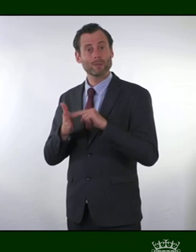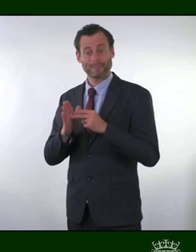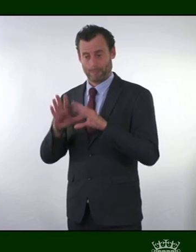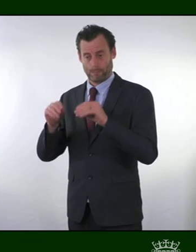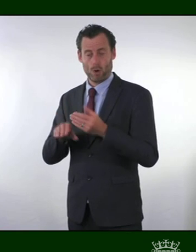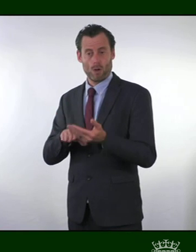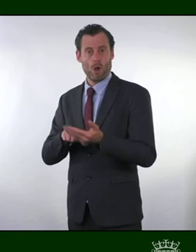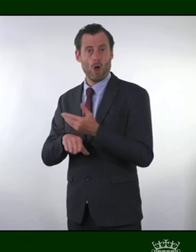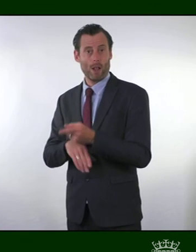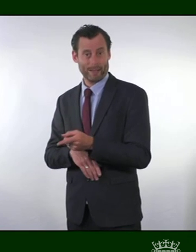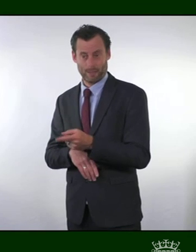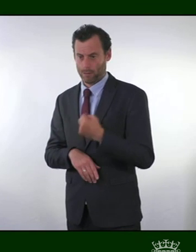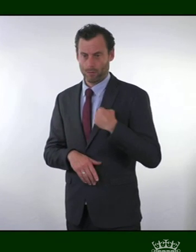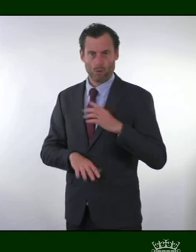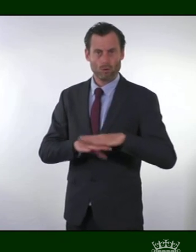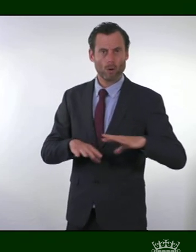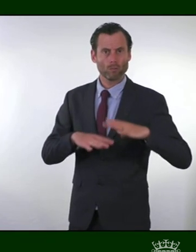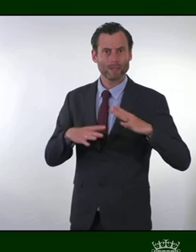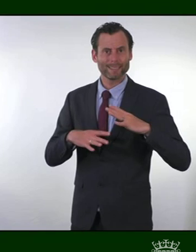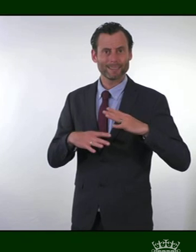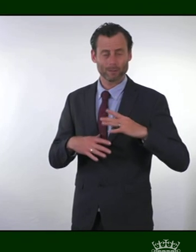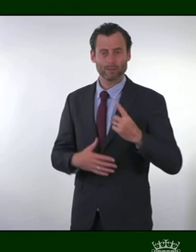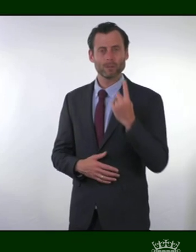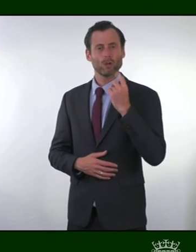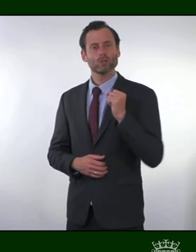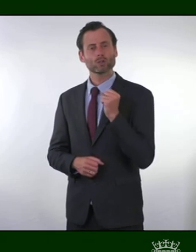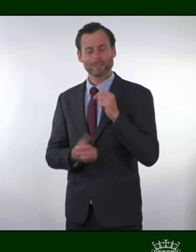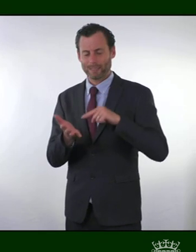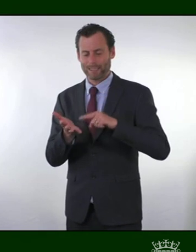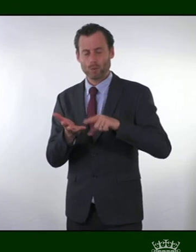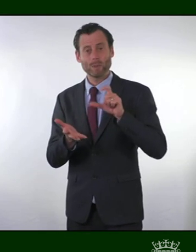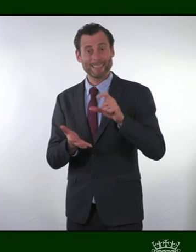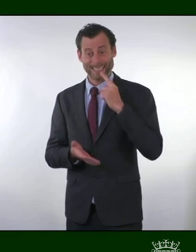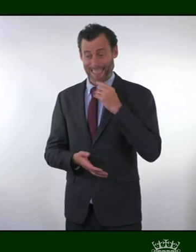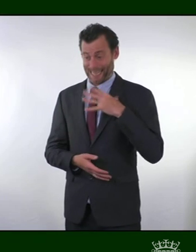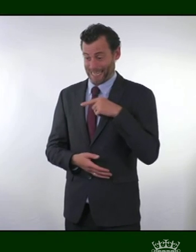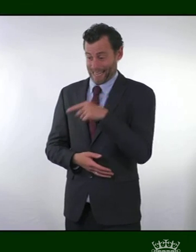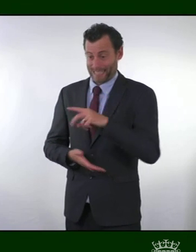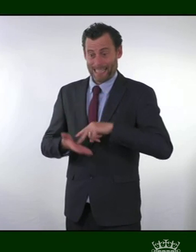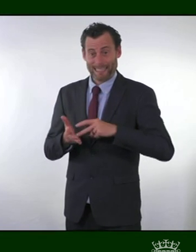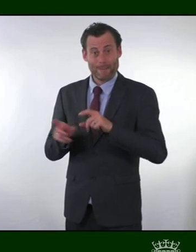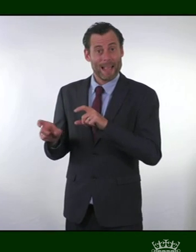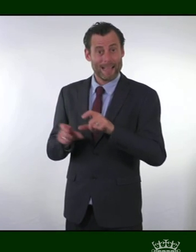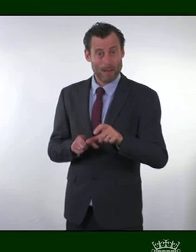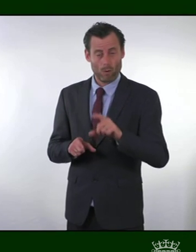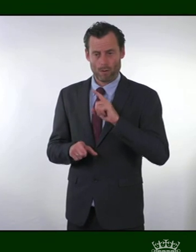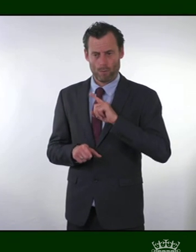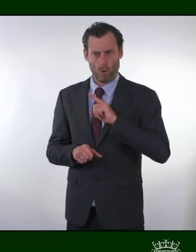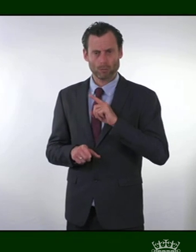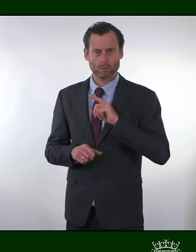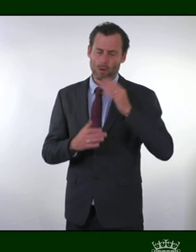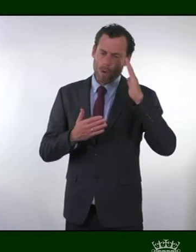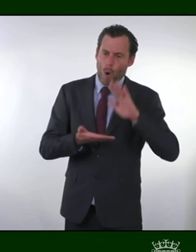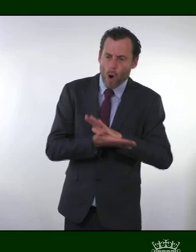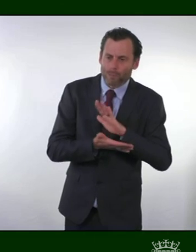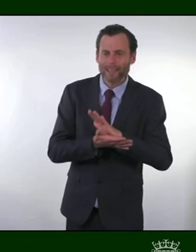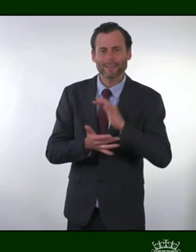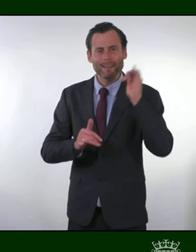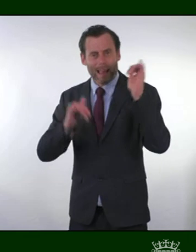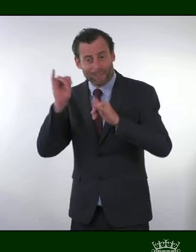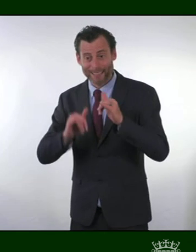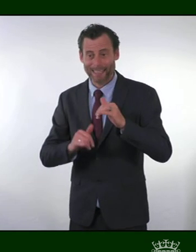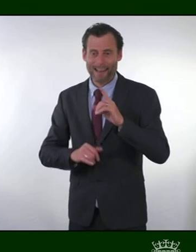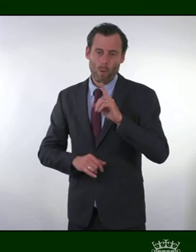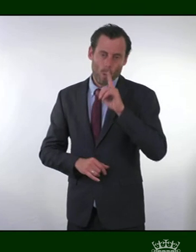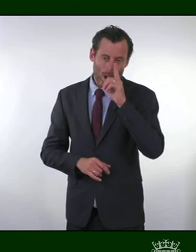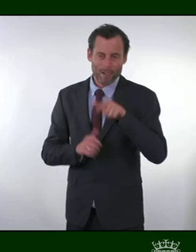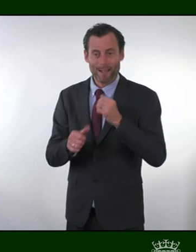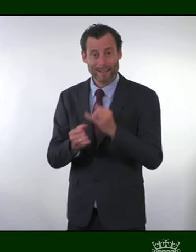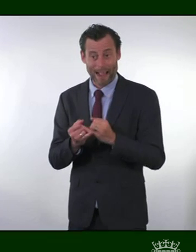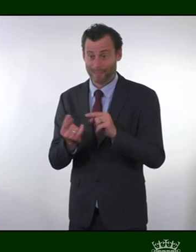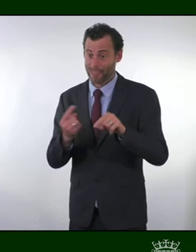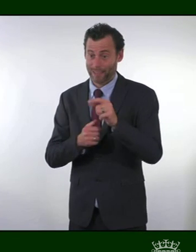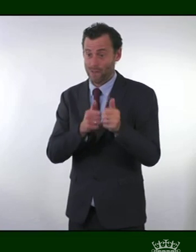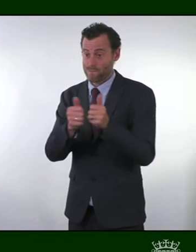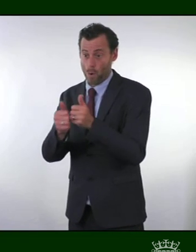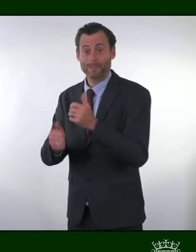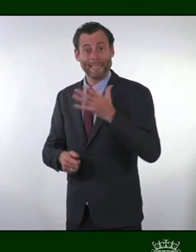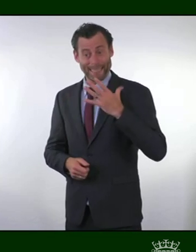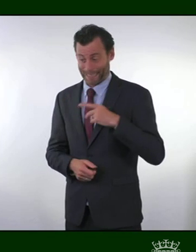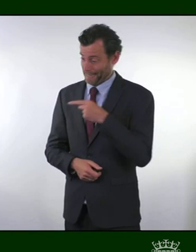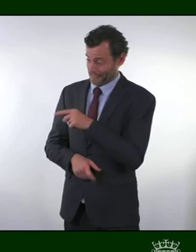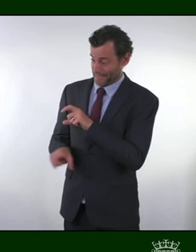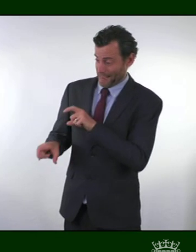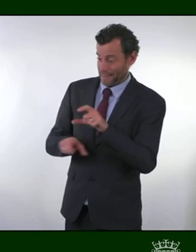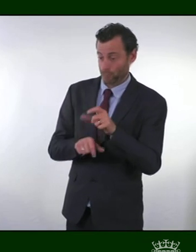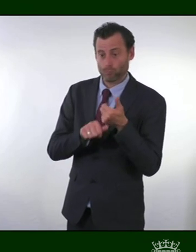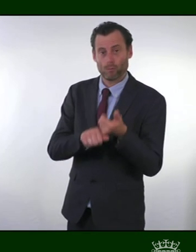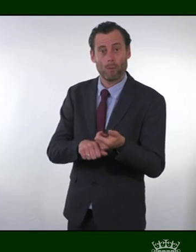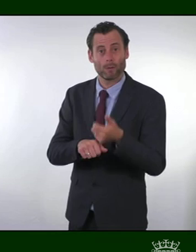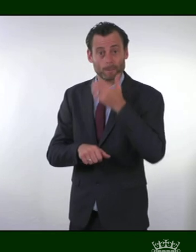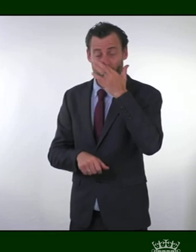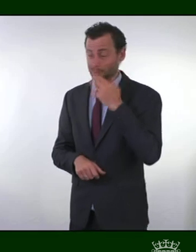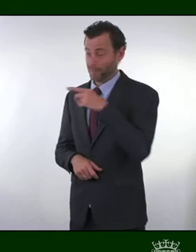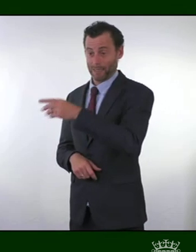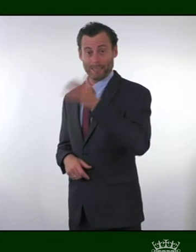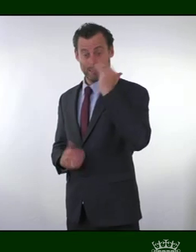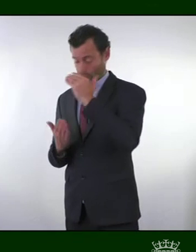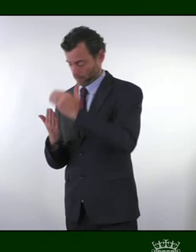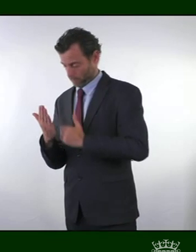Roz Foyer, general secretary of the Scottish TUC, has called for the continuation of the scheme, noting that hospitality, tourism, aviation, and oil and gas are in particular need of extended support—and there was not a word about oil and gas in the Chancellor’s statement.